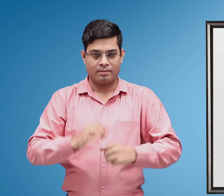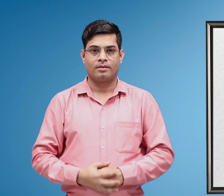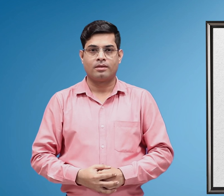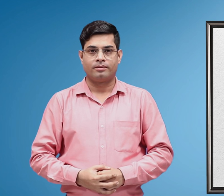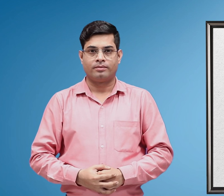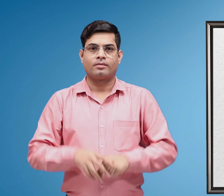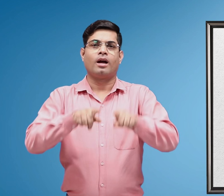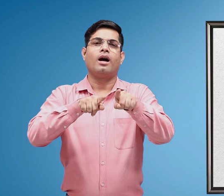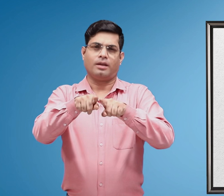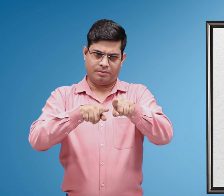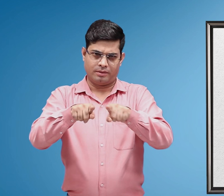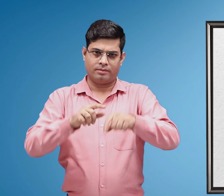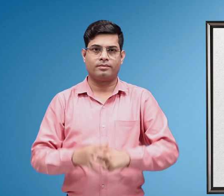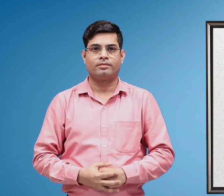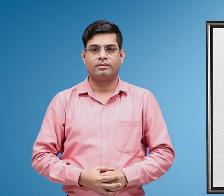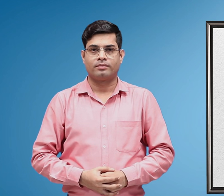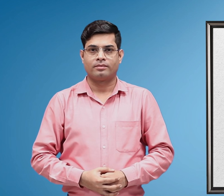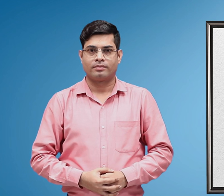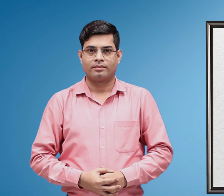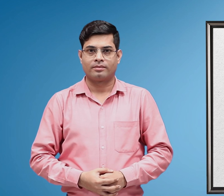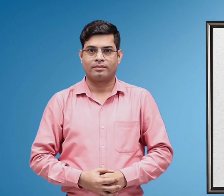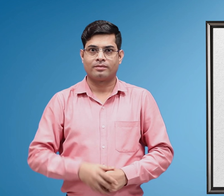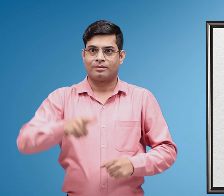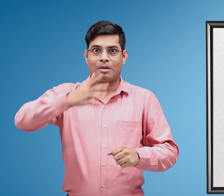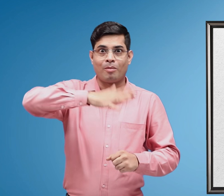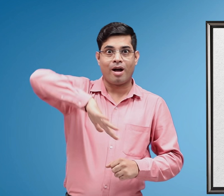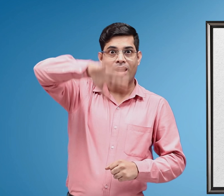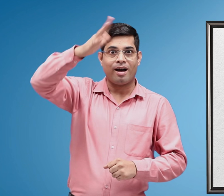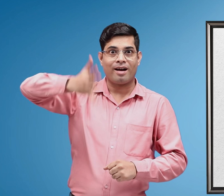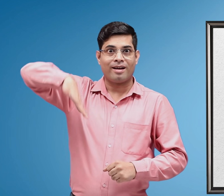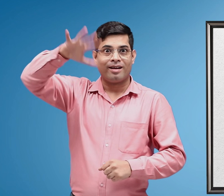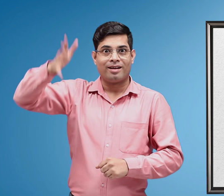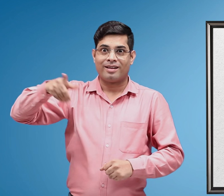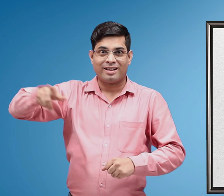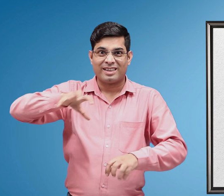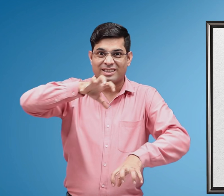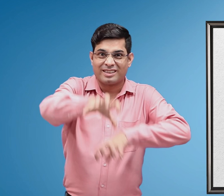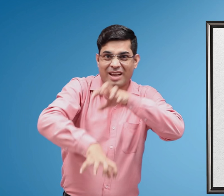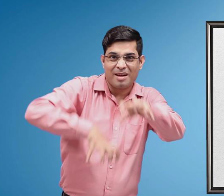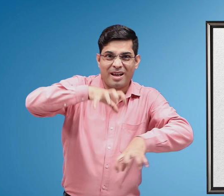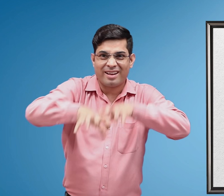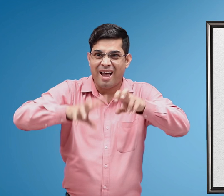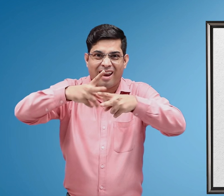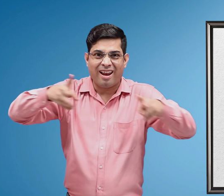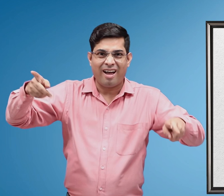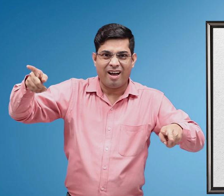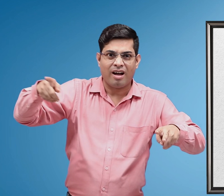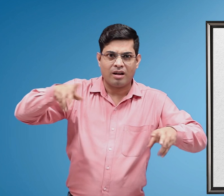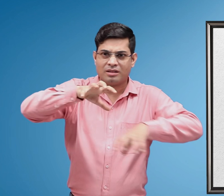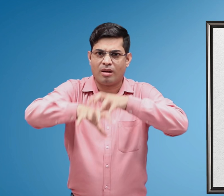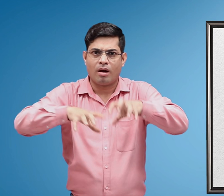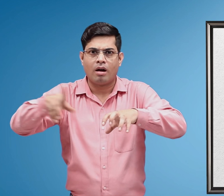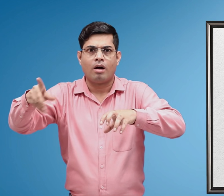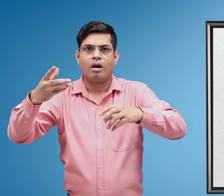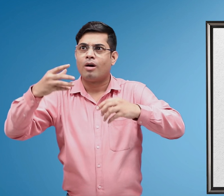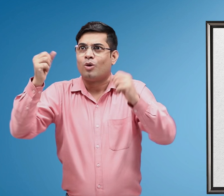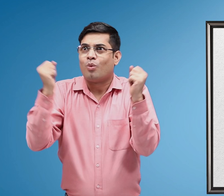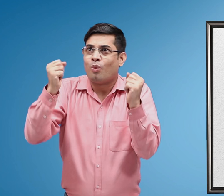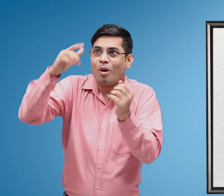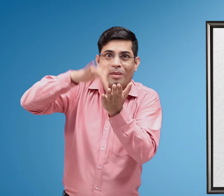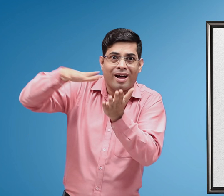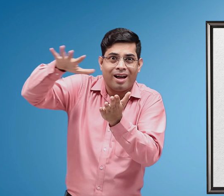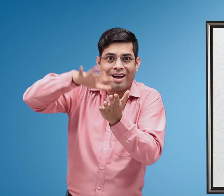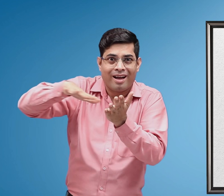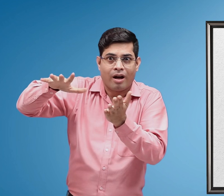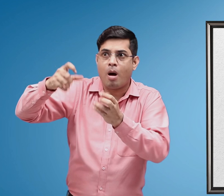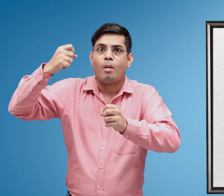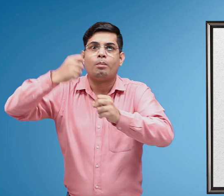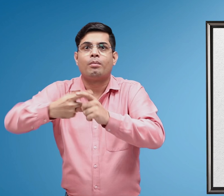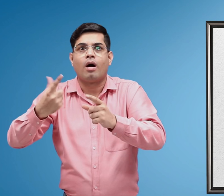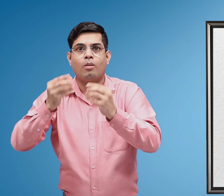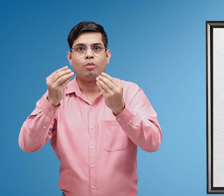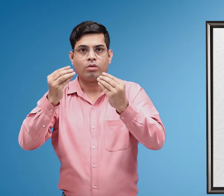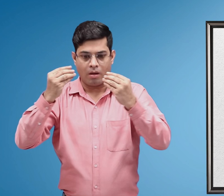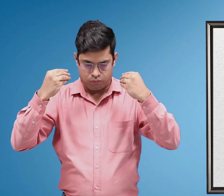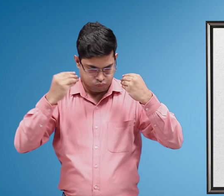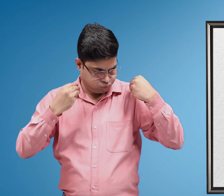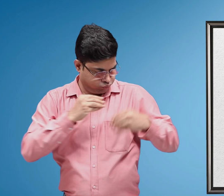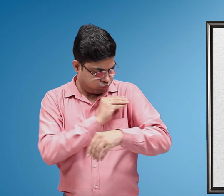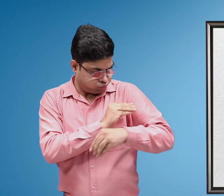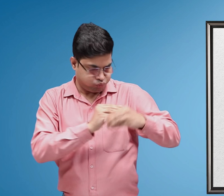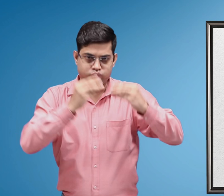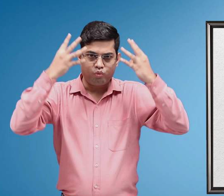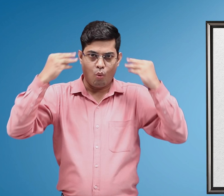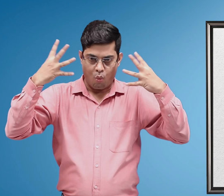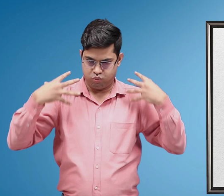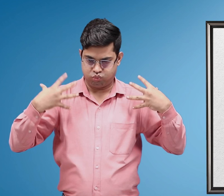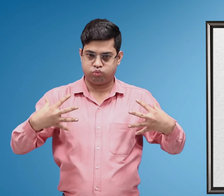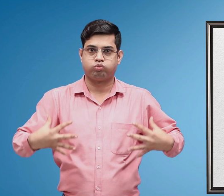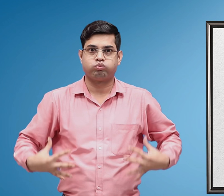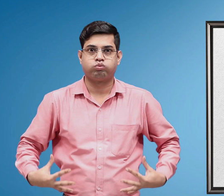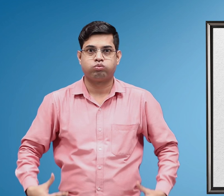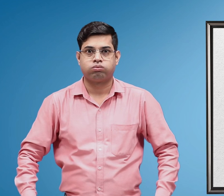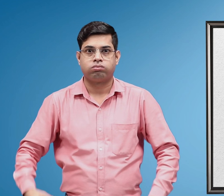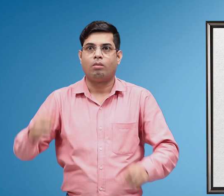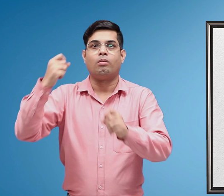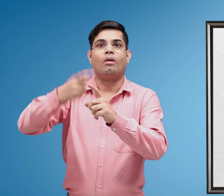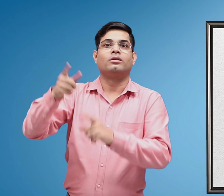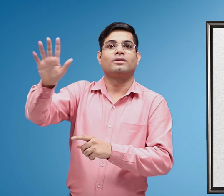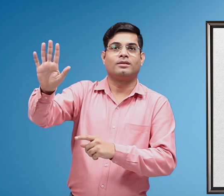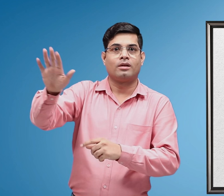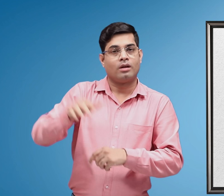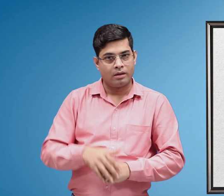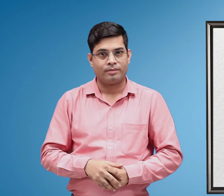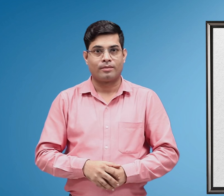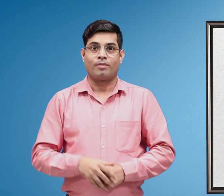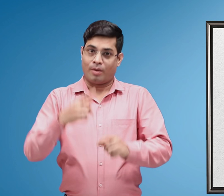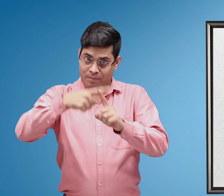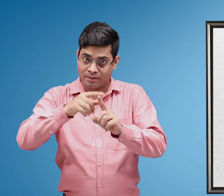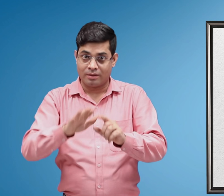For example, animals living in mountain regions have thick skin or fur to protect them from cold,